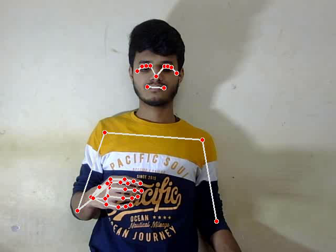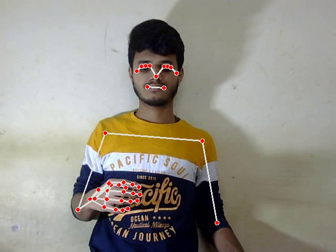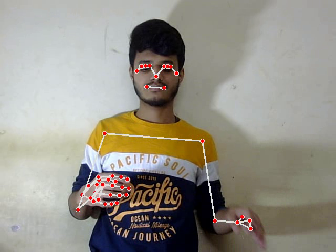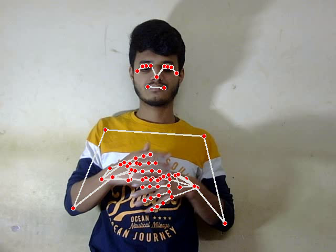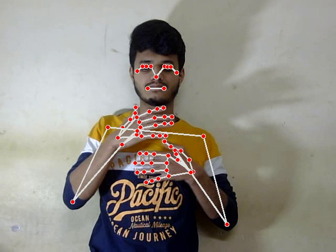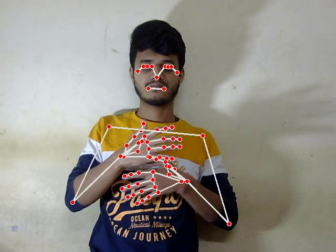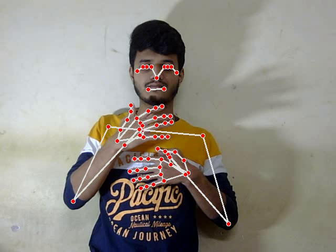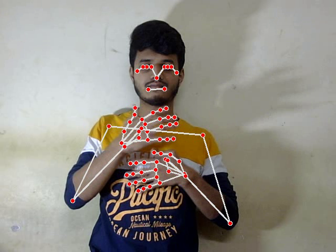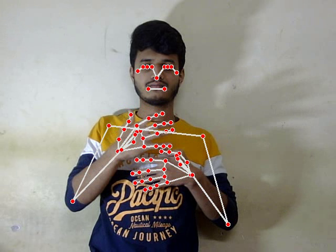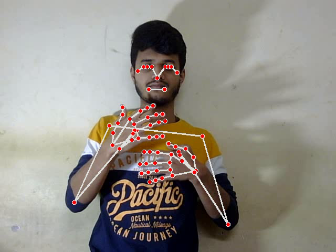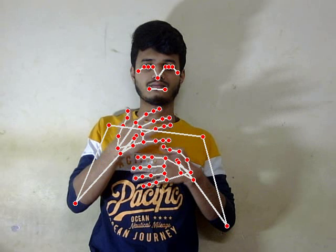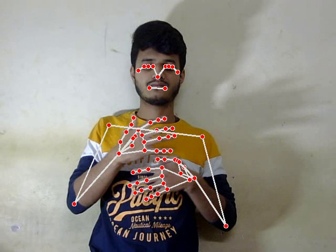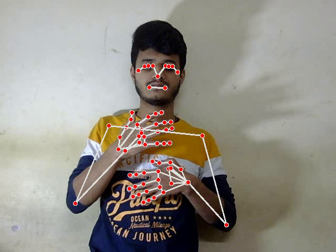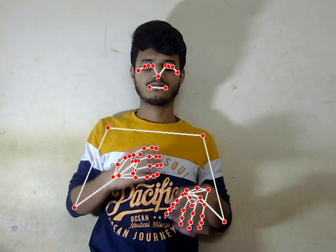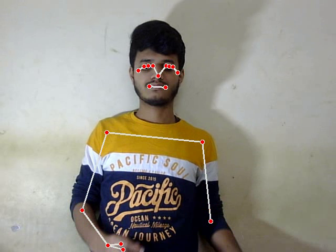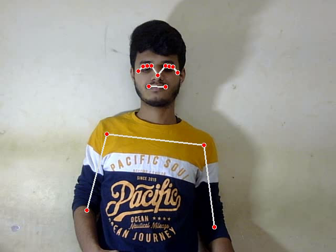happy